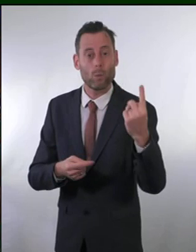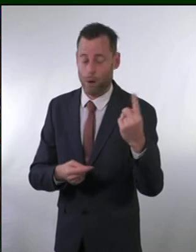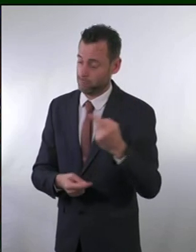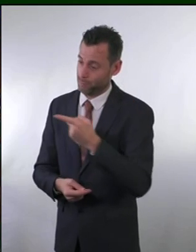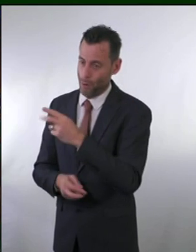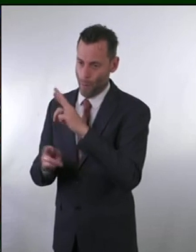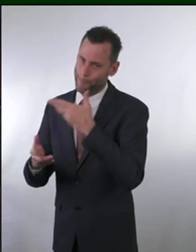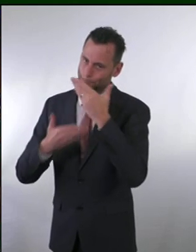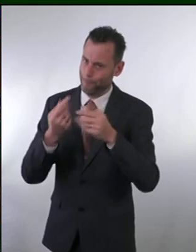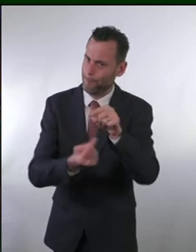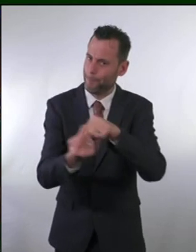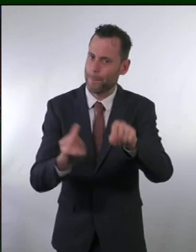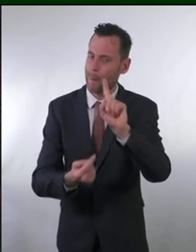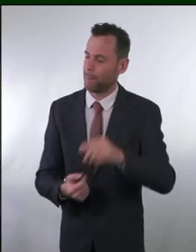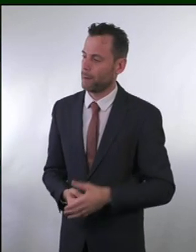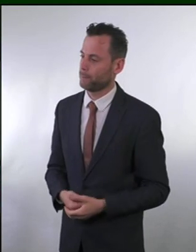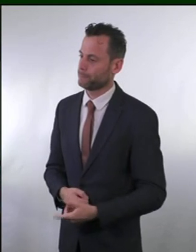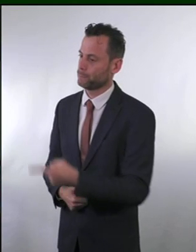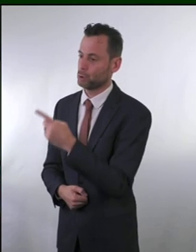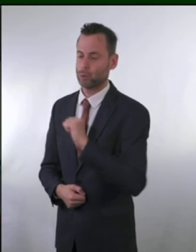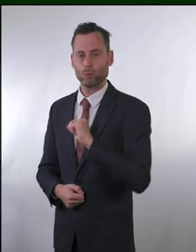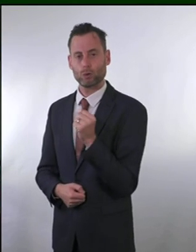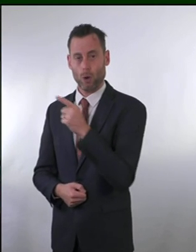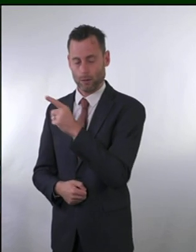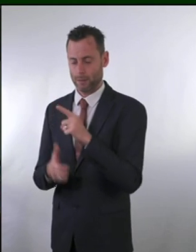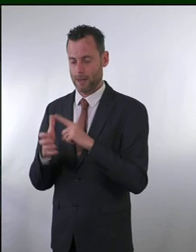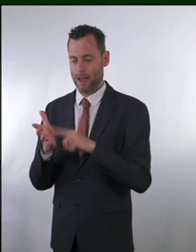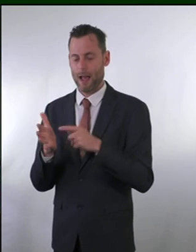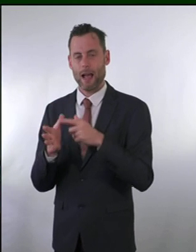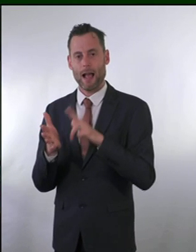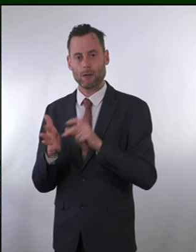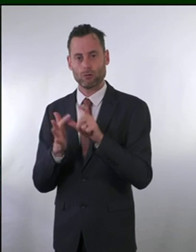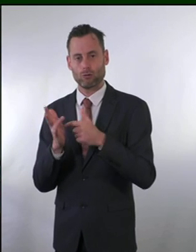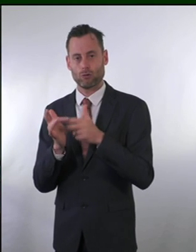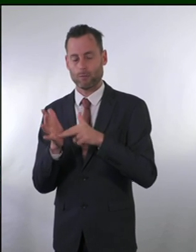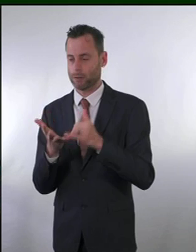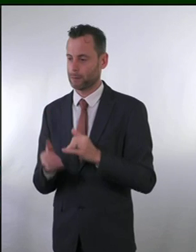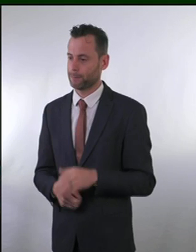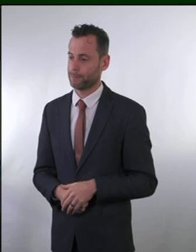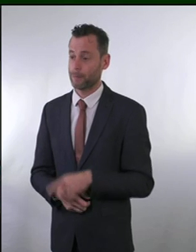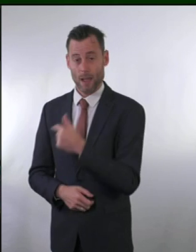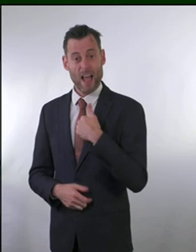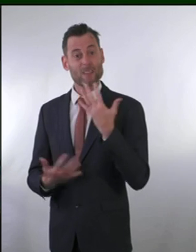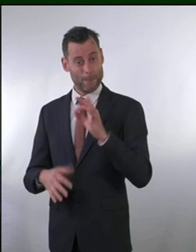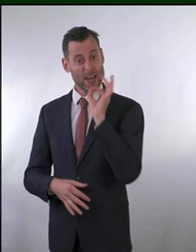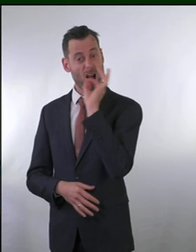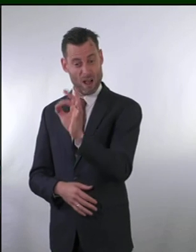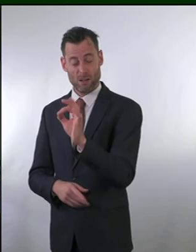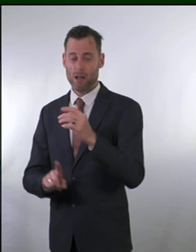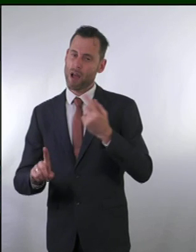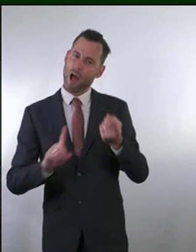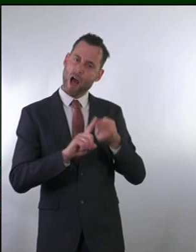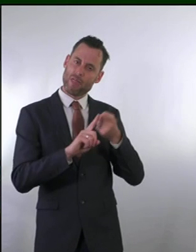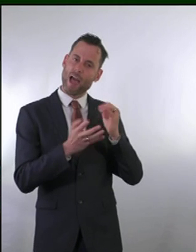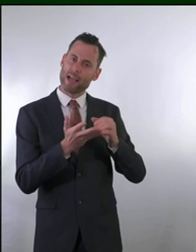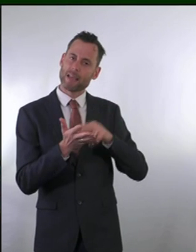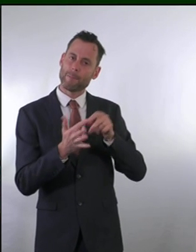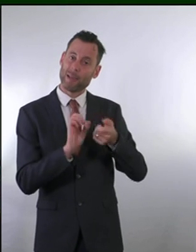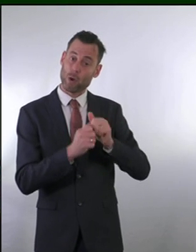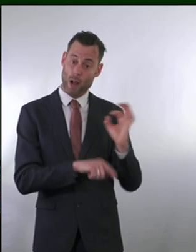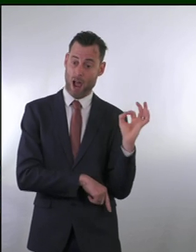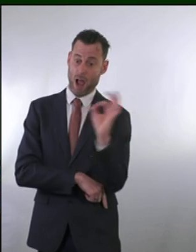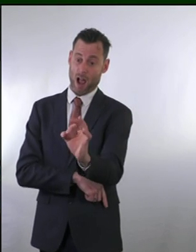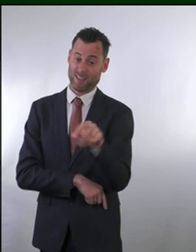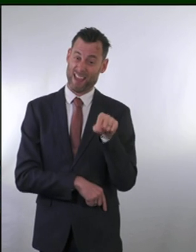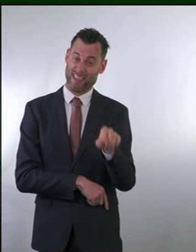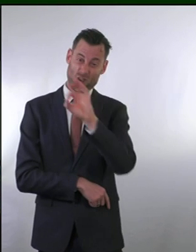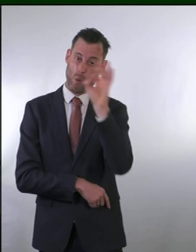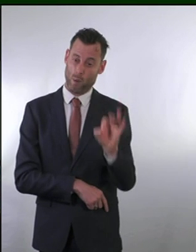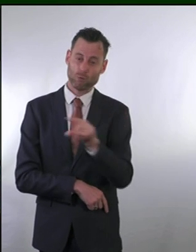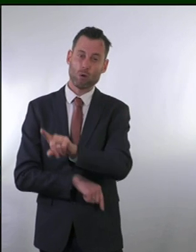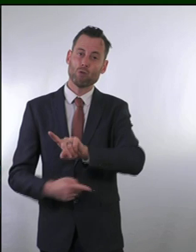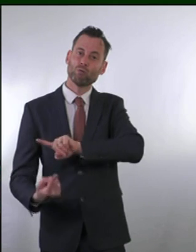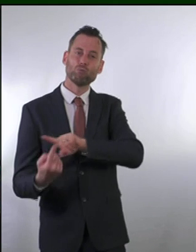Allan DoransThe Prime Minister has been asked this question before by my SNP colleagues and others but they have never received a direct response.